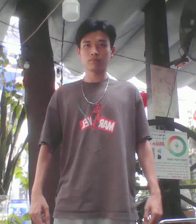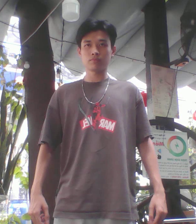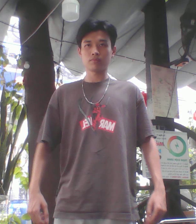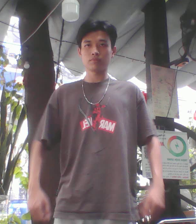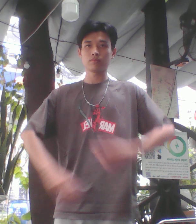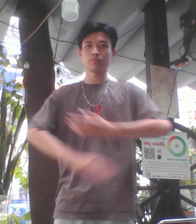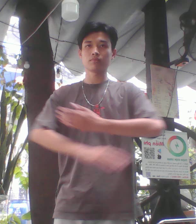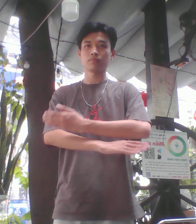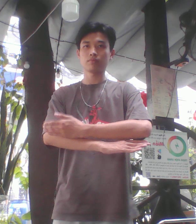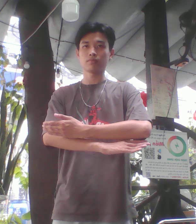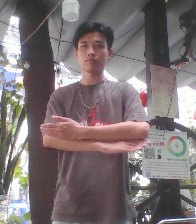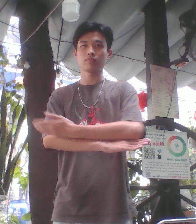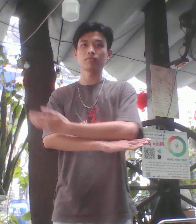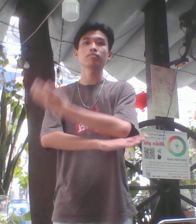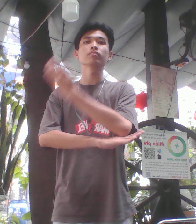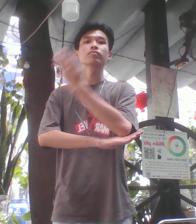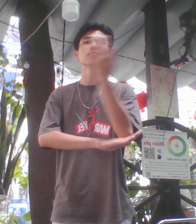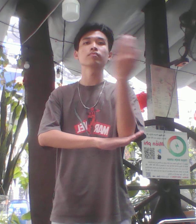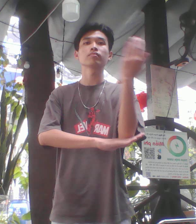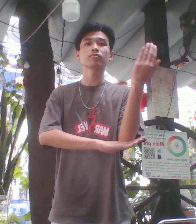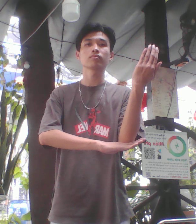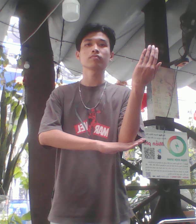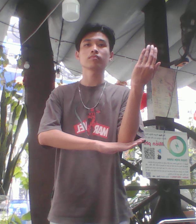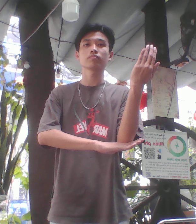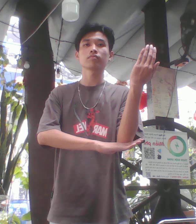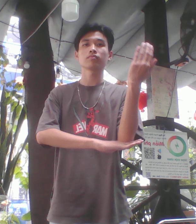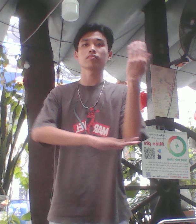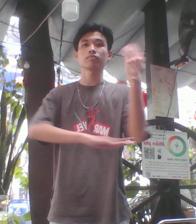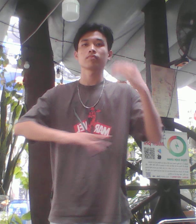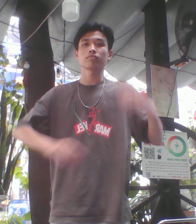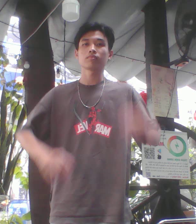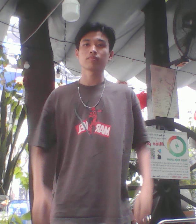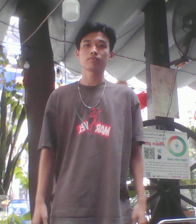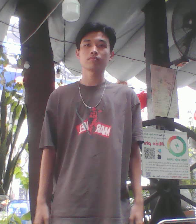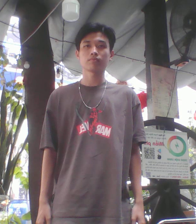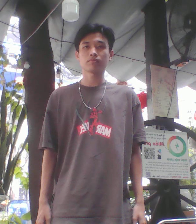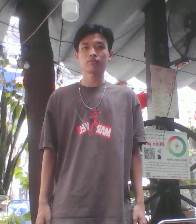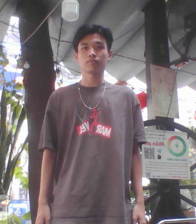buoi sang